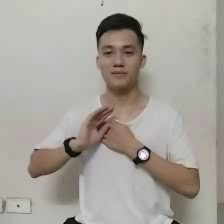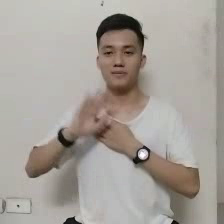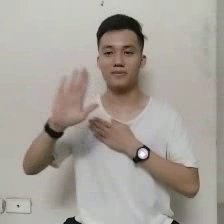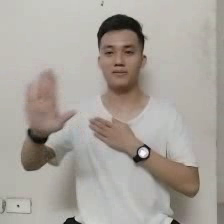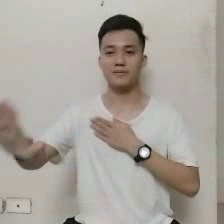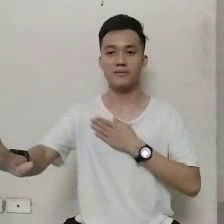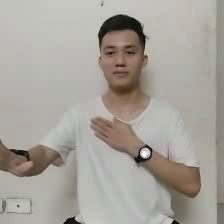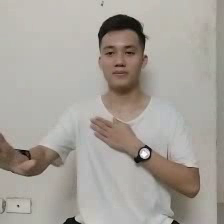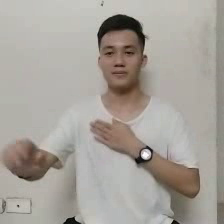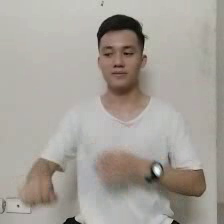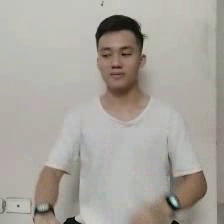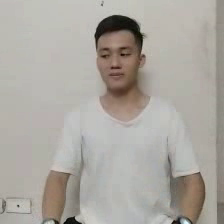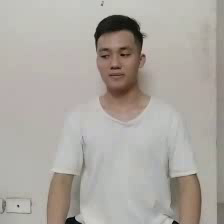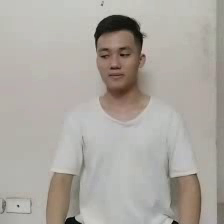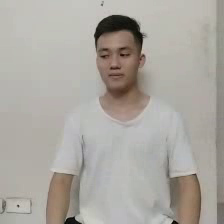Cách ly